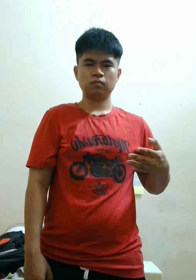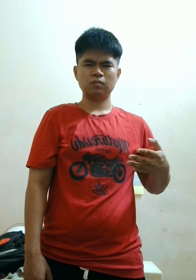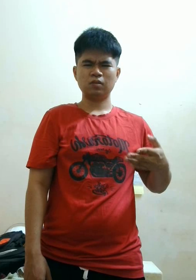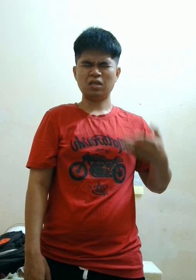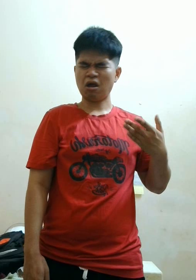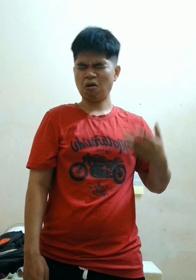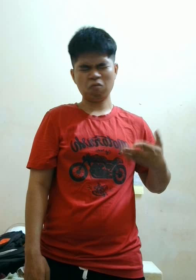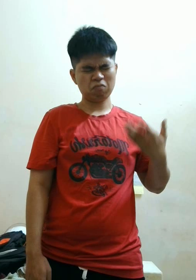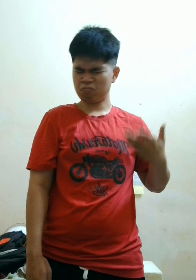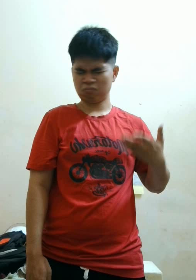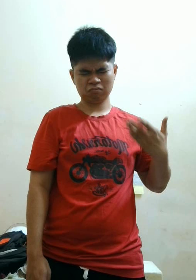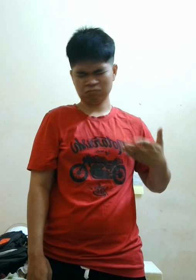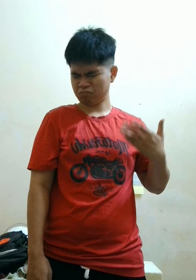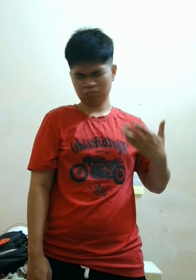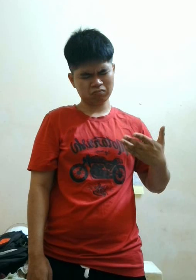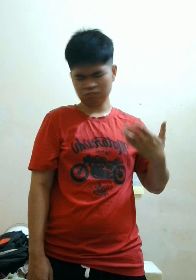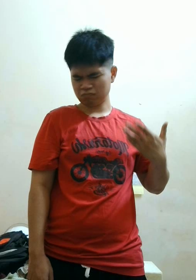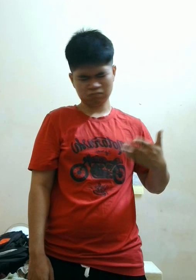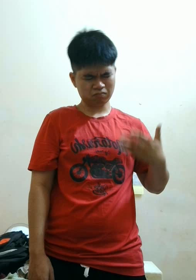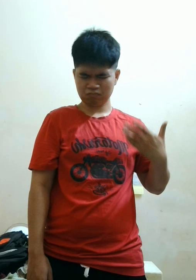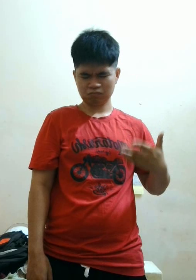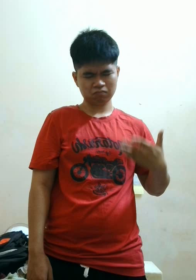nong